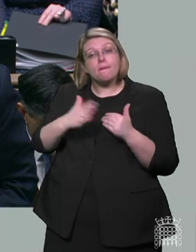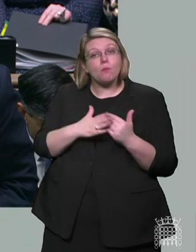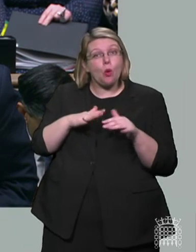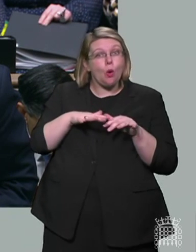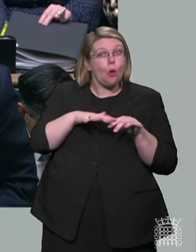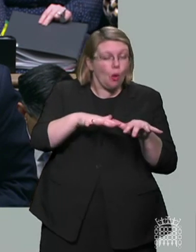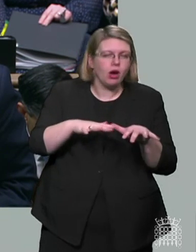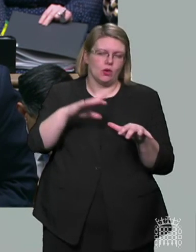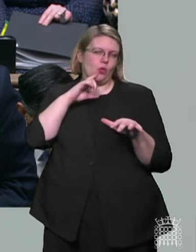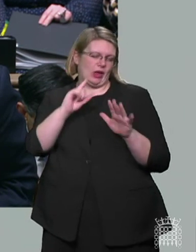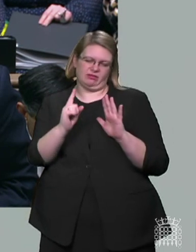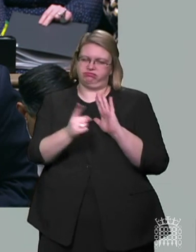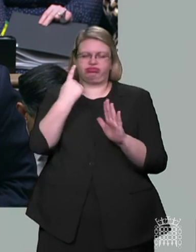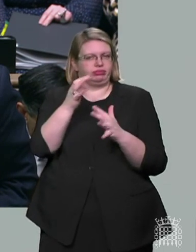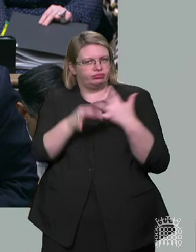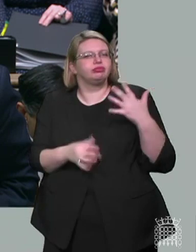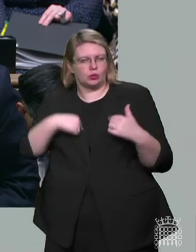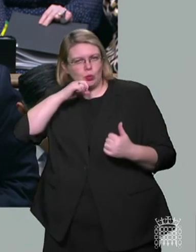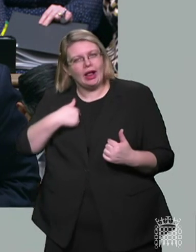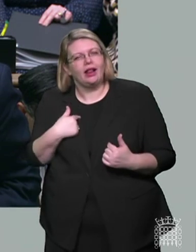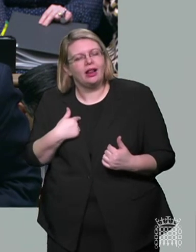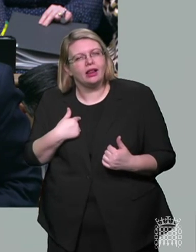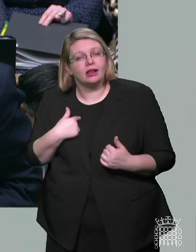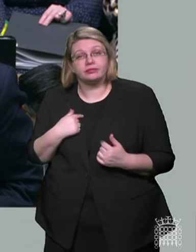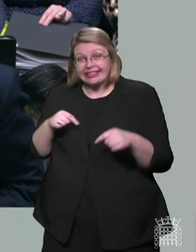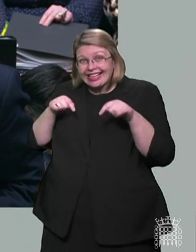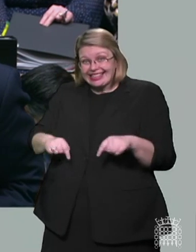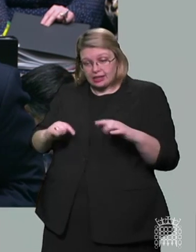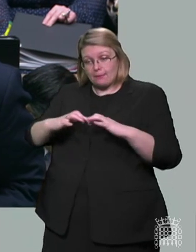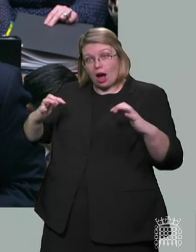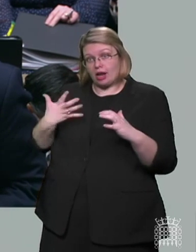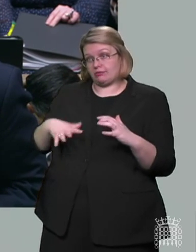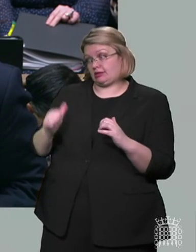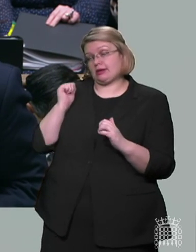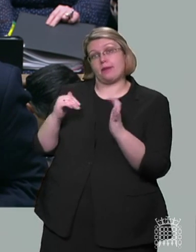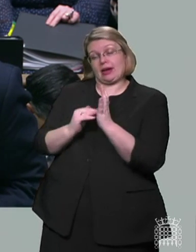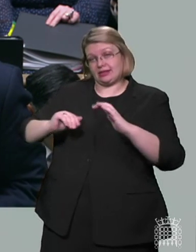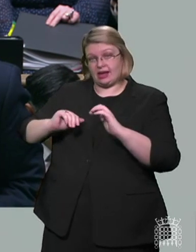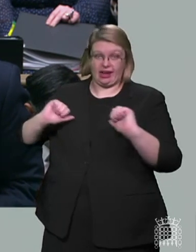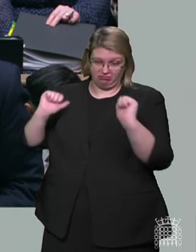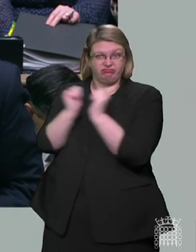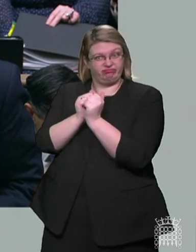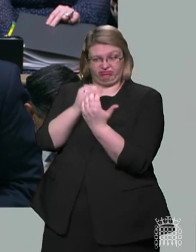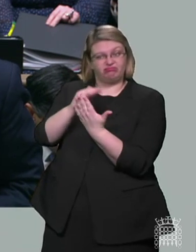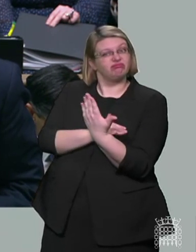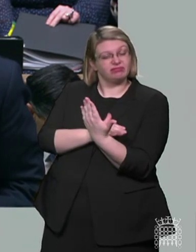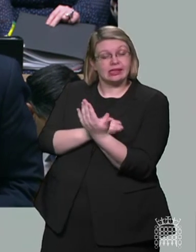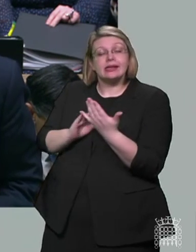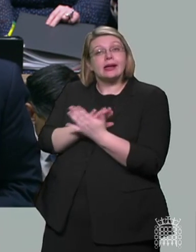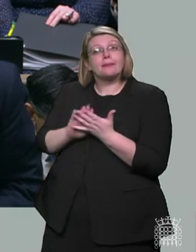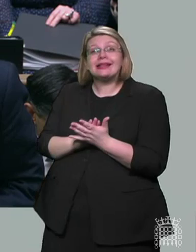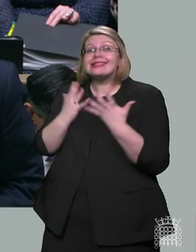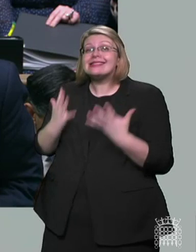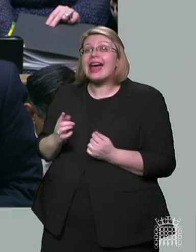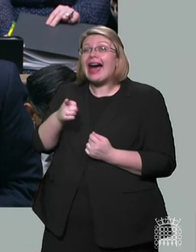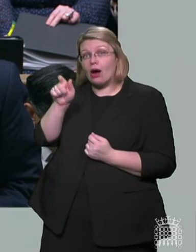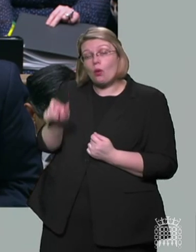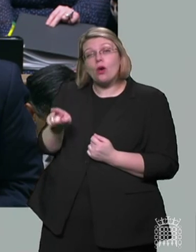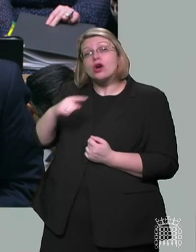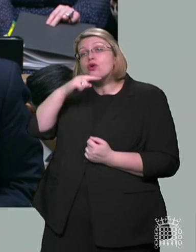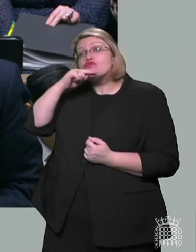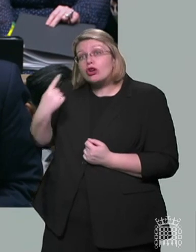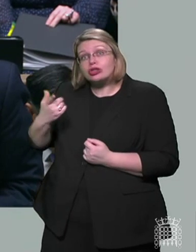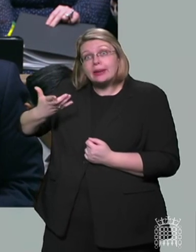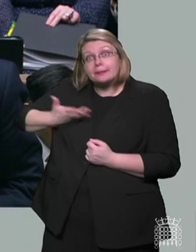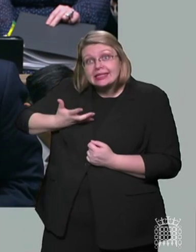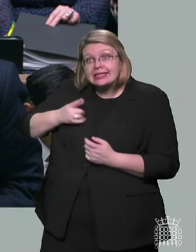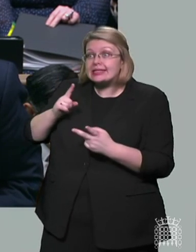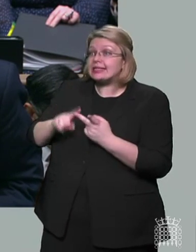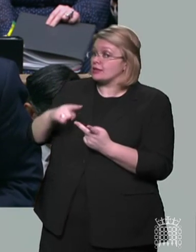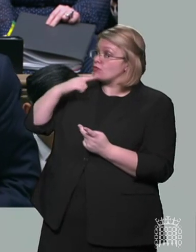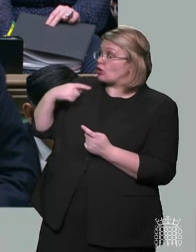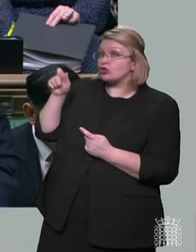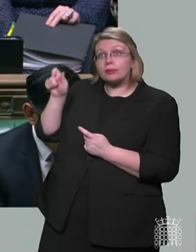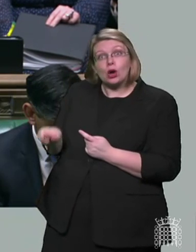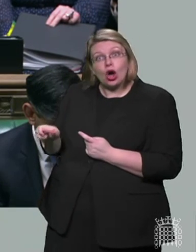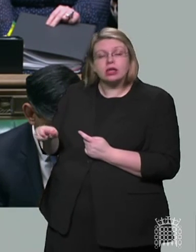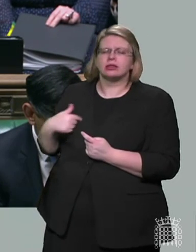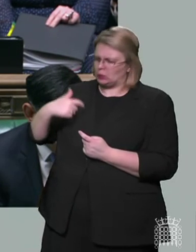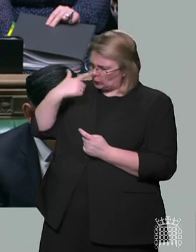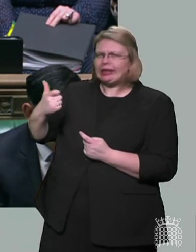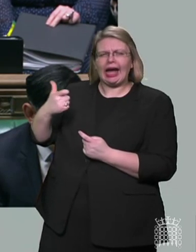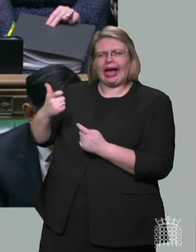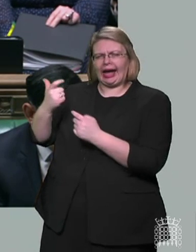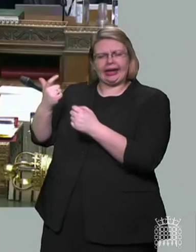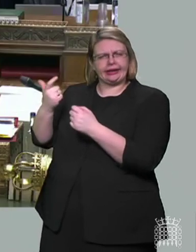Under the measures that this House has already approved, we can now target any Russian entity or individual.